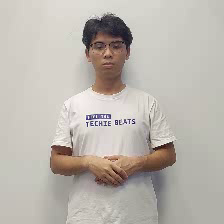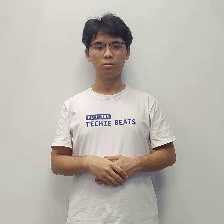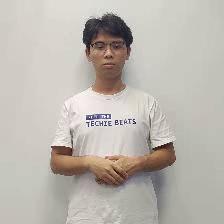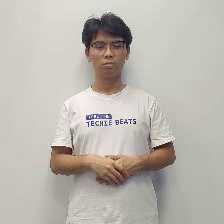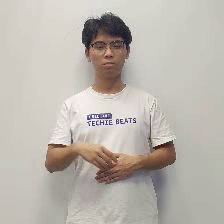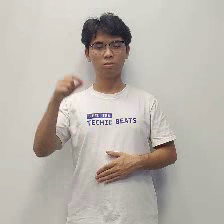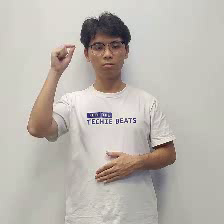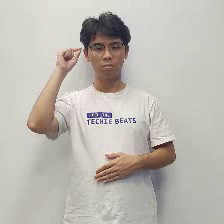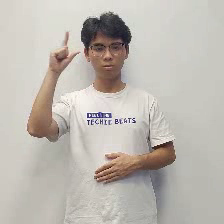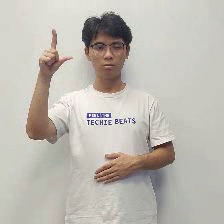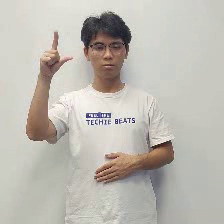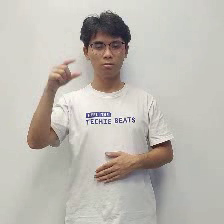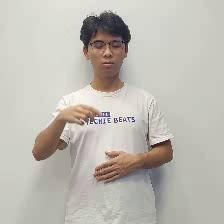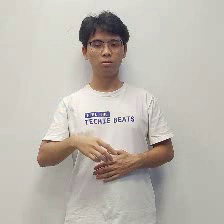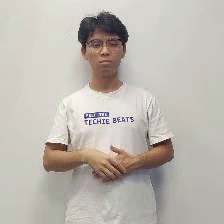Thức dậy